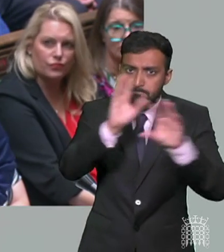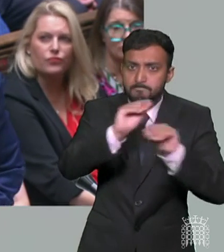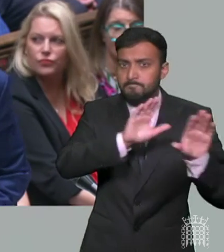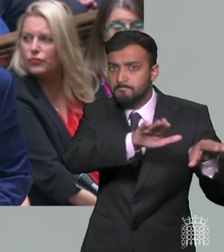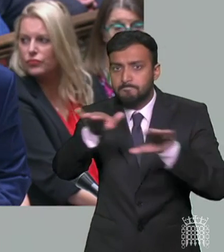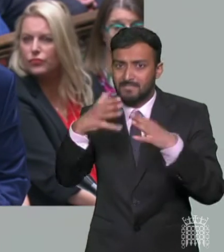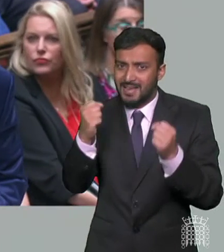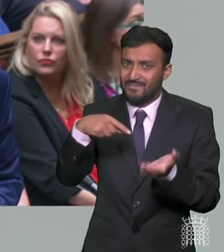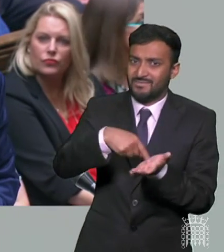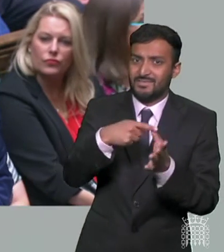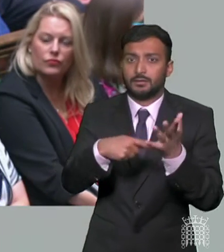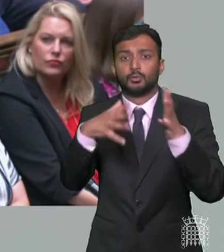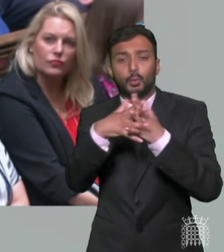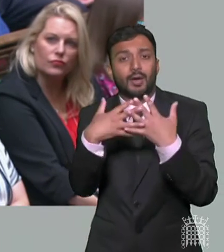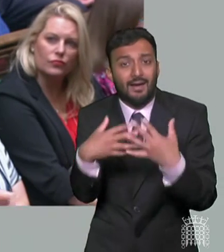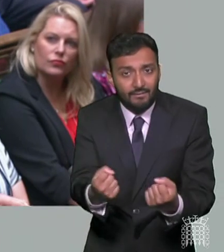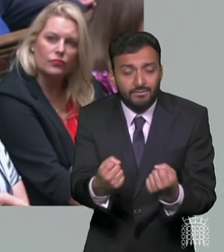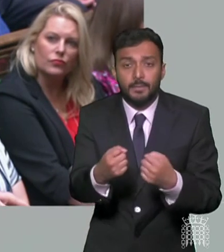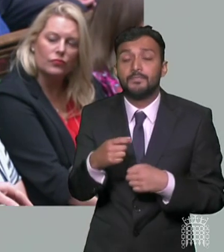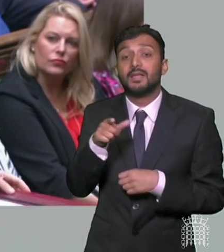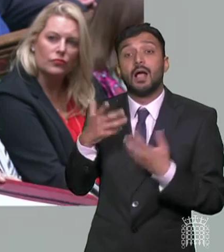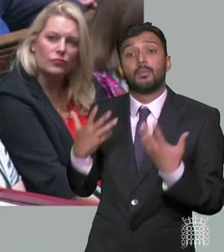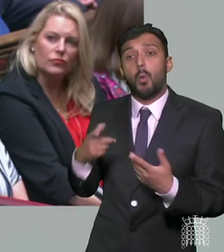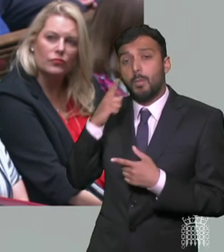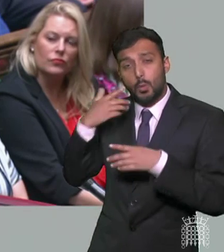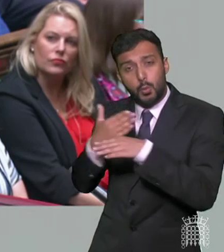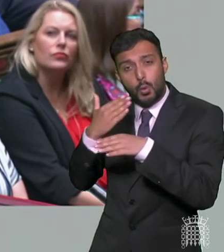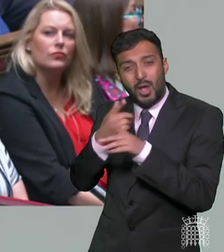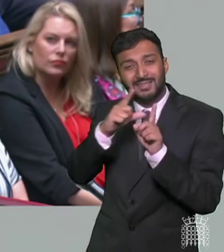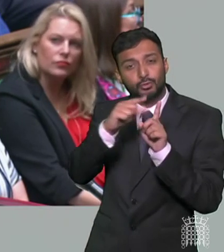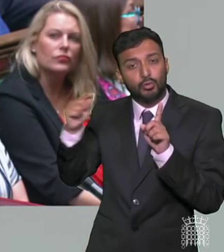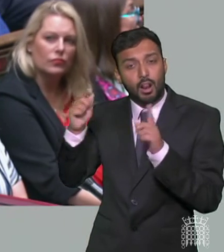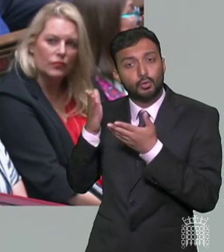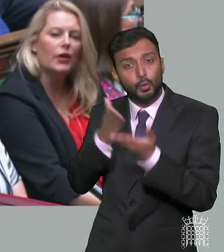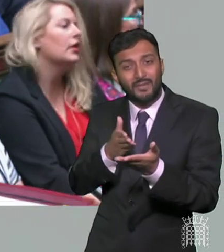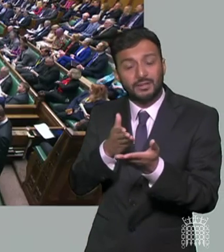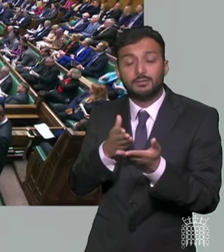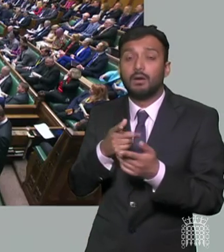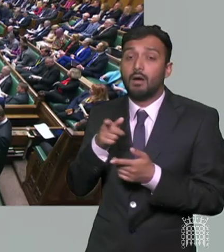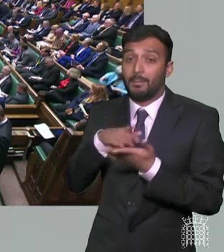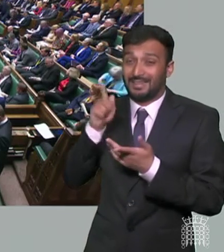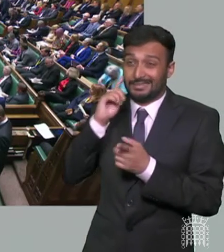It is also working specifically on a digital service that will make the scheme more accessible and more visible.